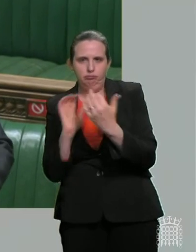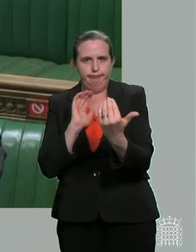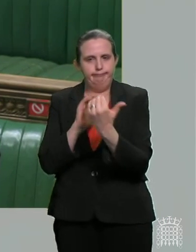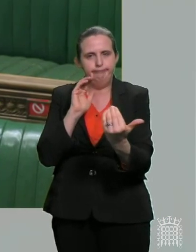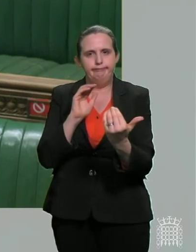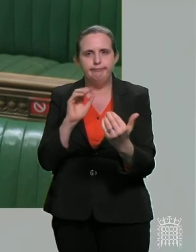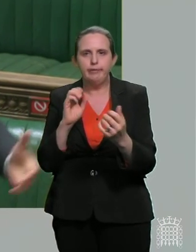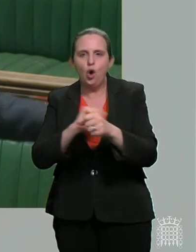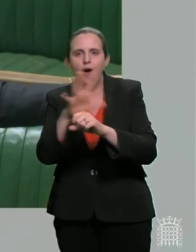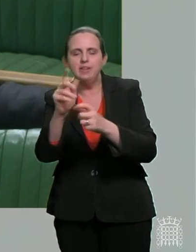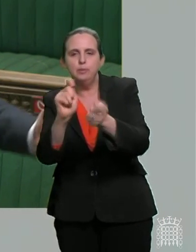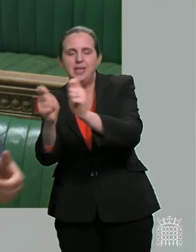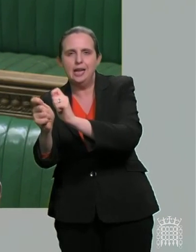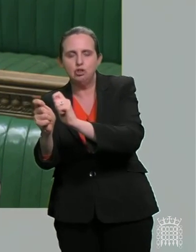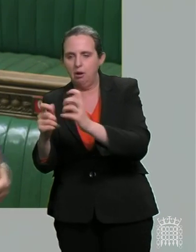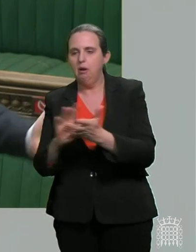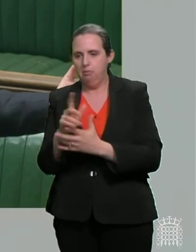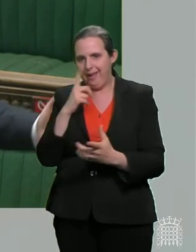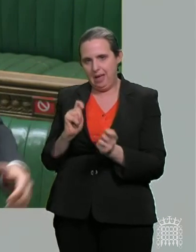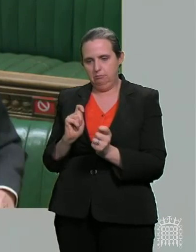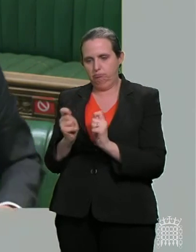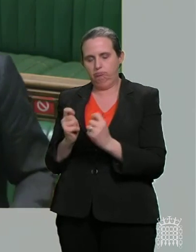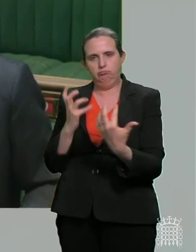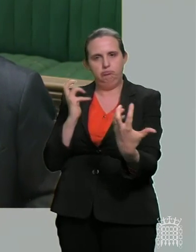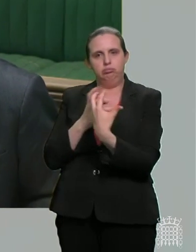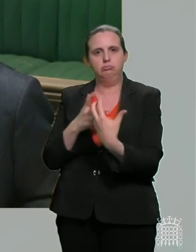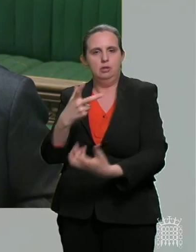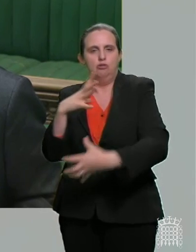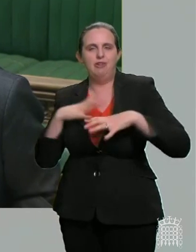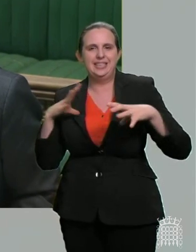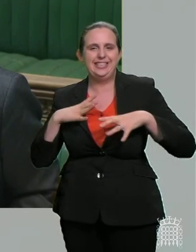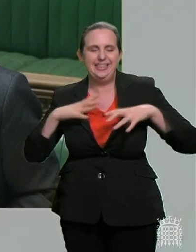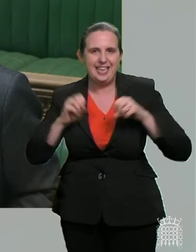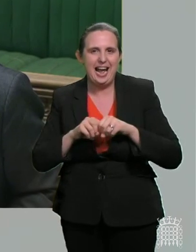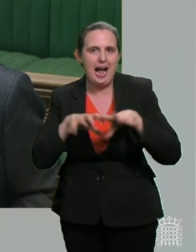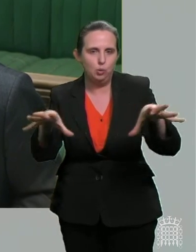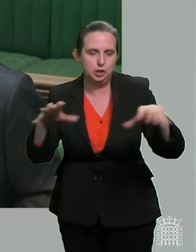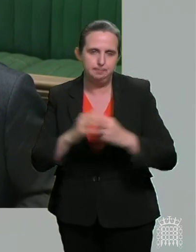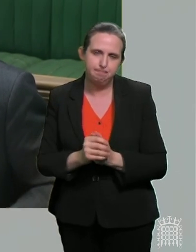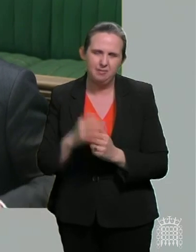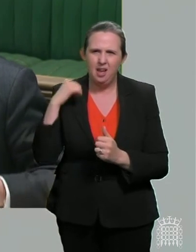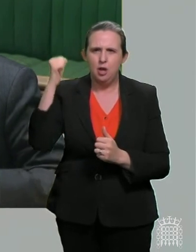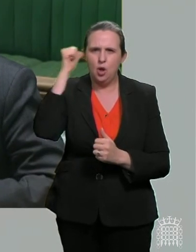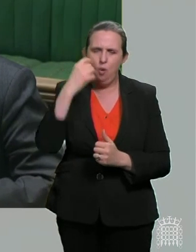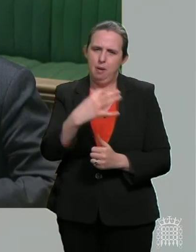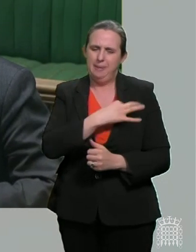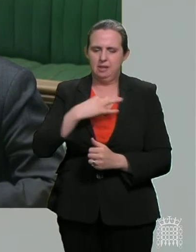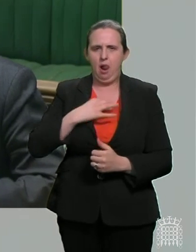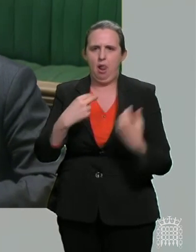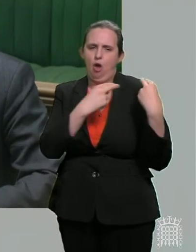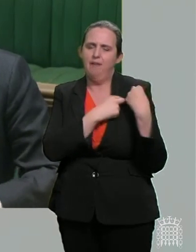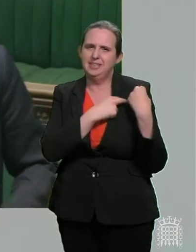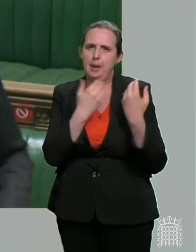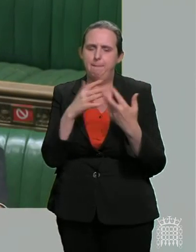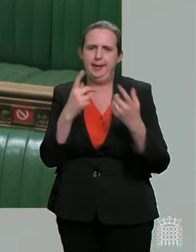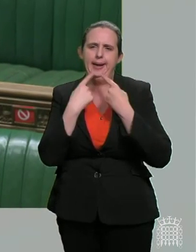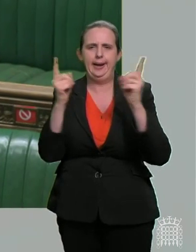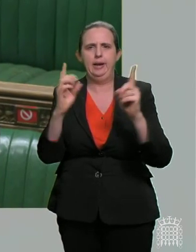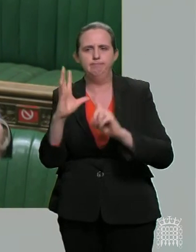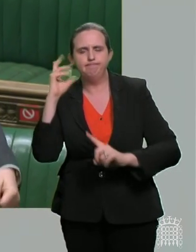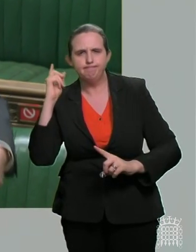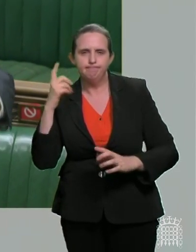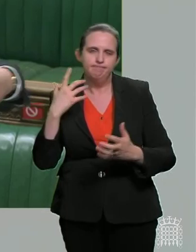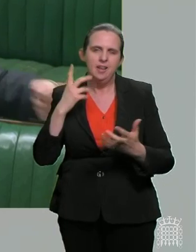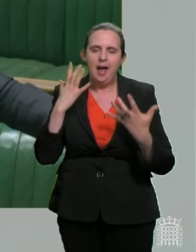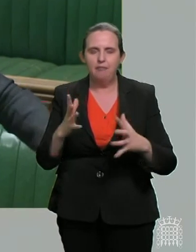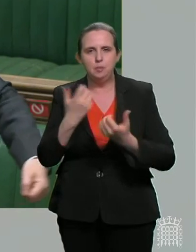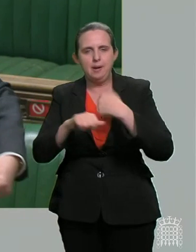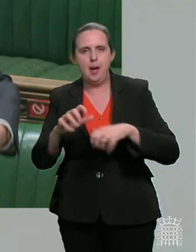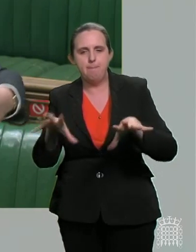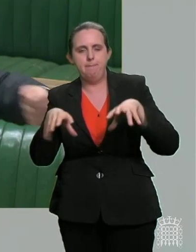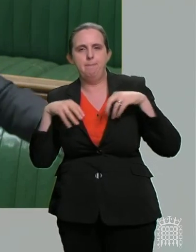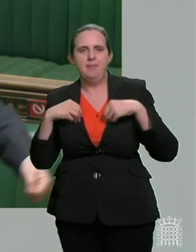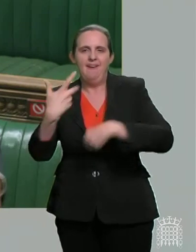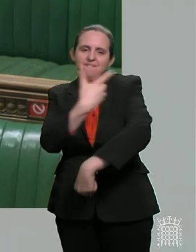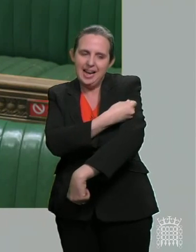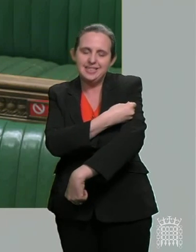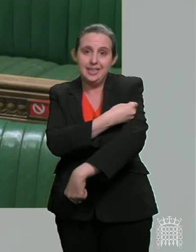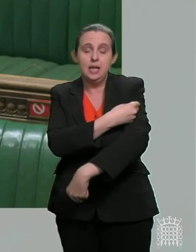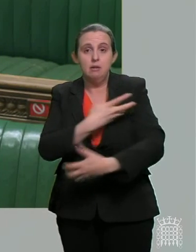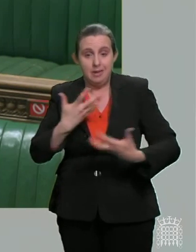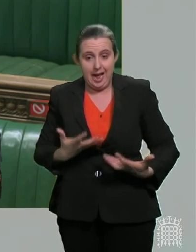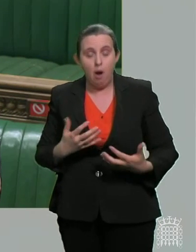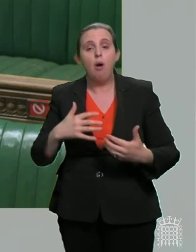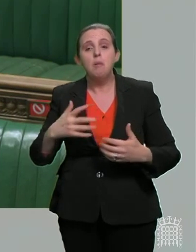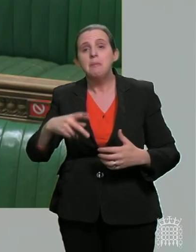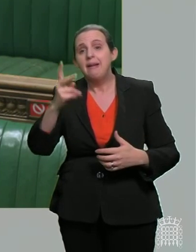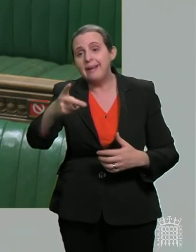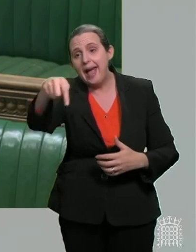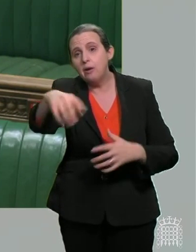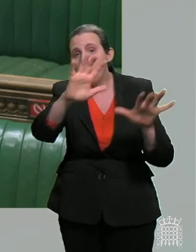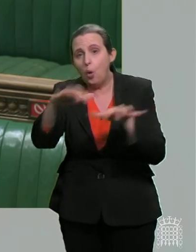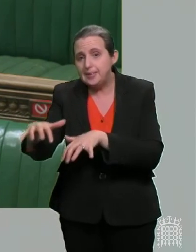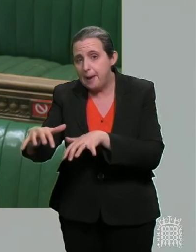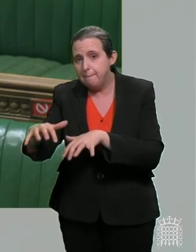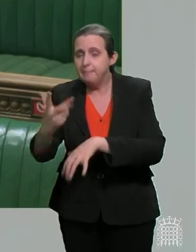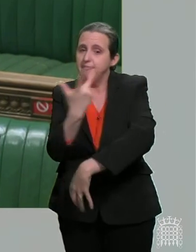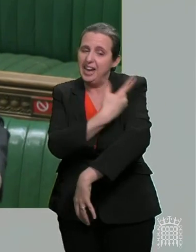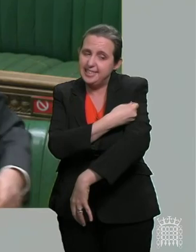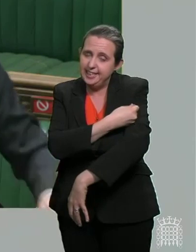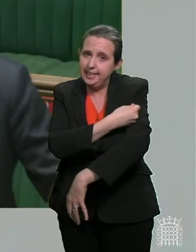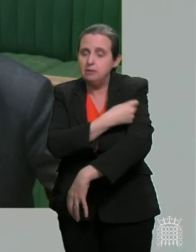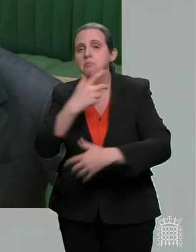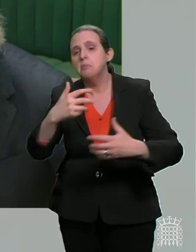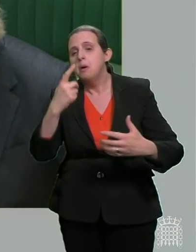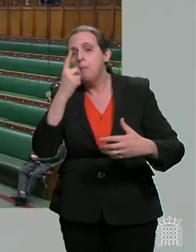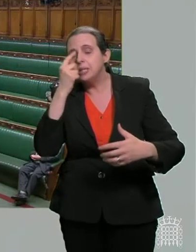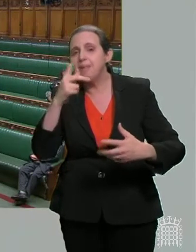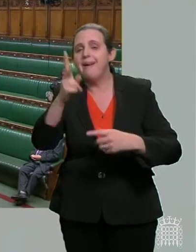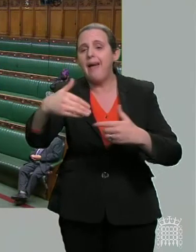As the House will have heard from the chief medical officer, the deputy chief medical officer and others, I think we are going to have to get used to the idea of vaccinating and then revaccinating in the autumn as we come to face these new variants.